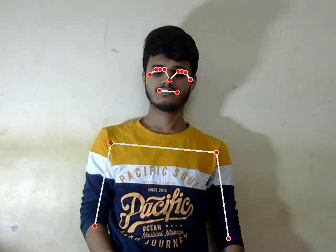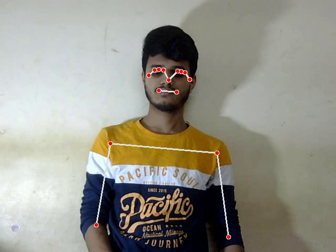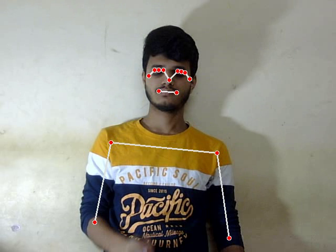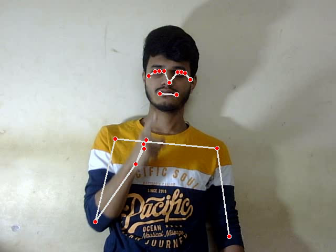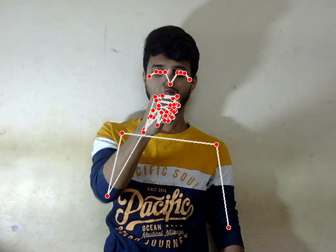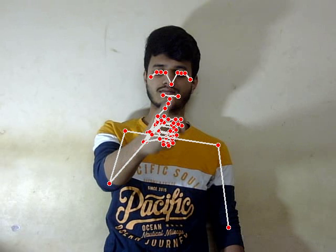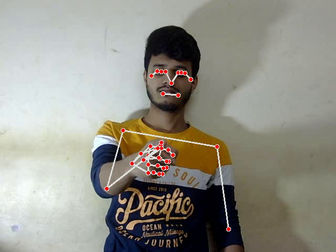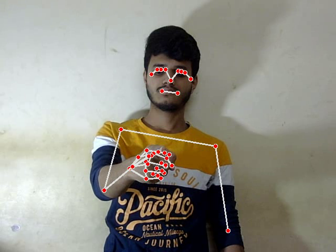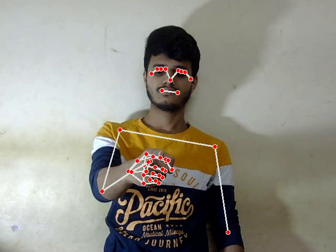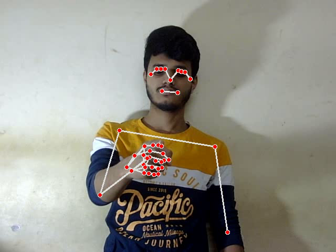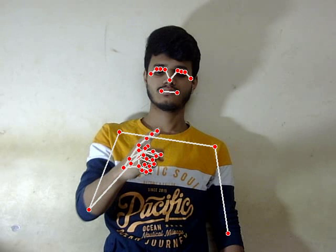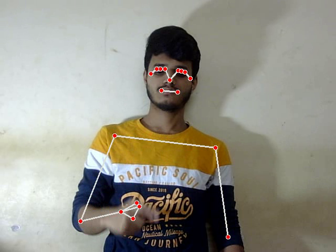you